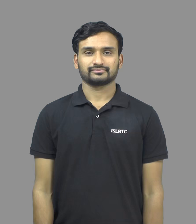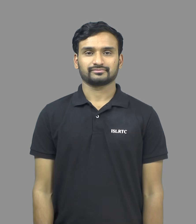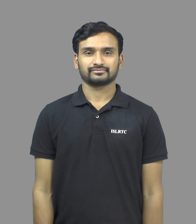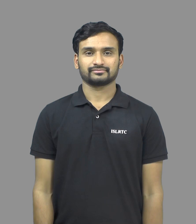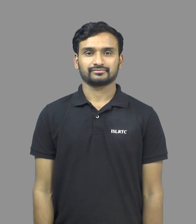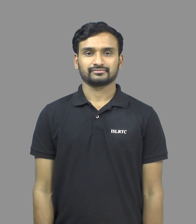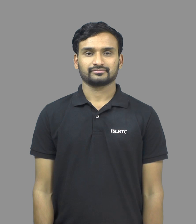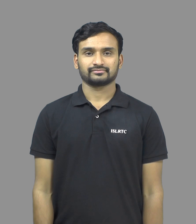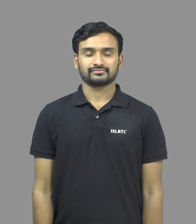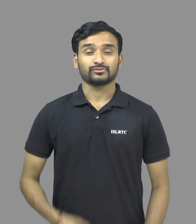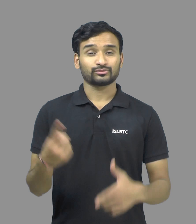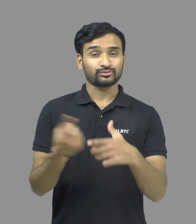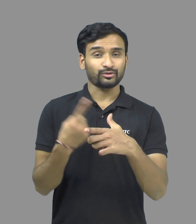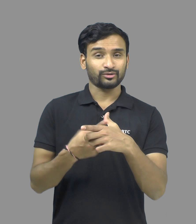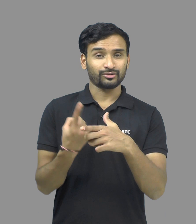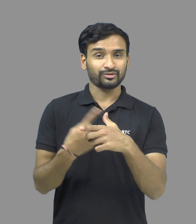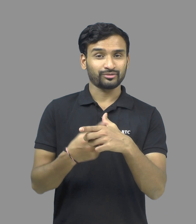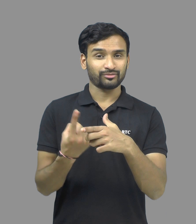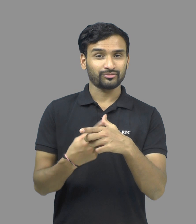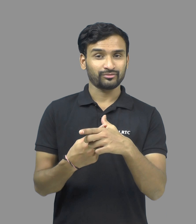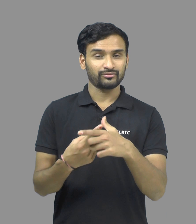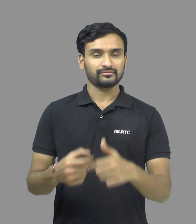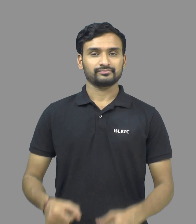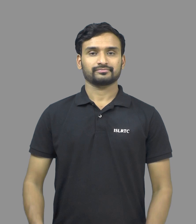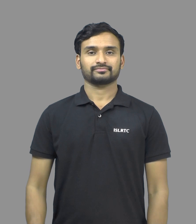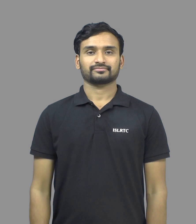Fun Joke